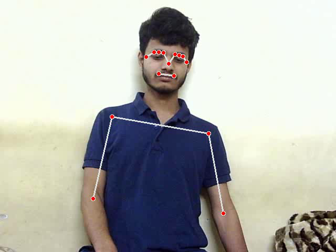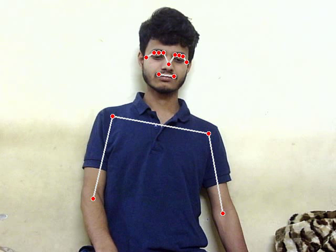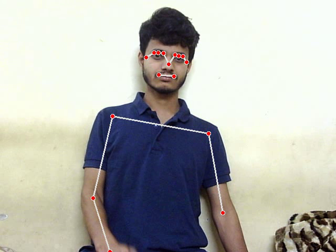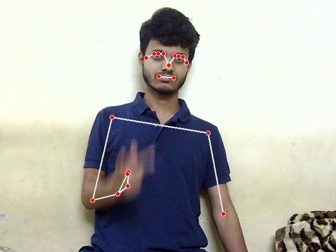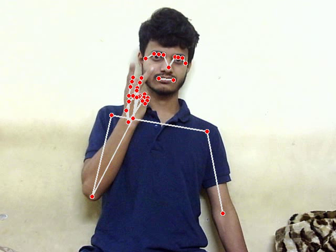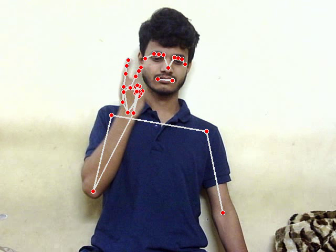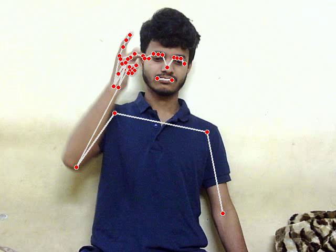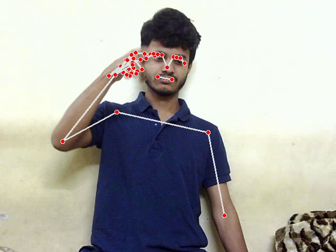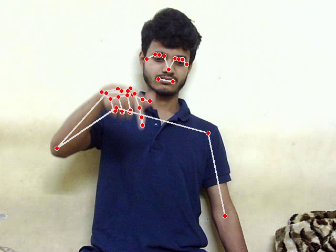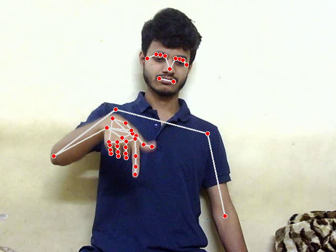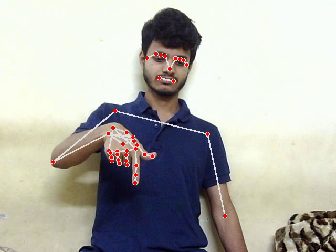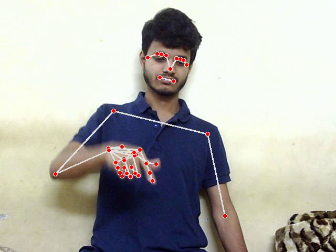see you later